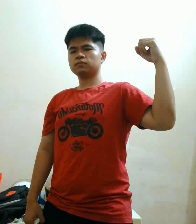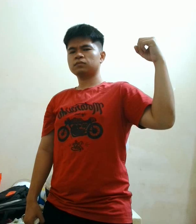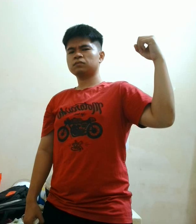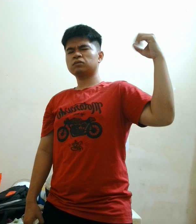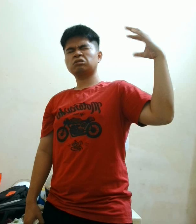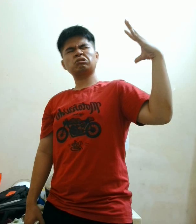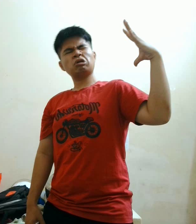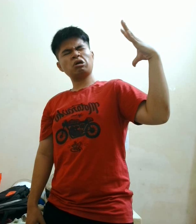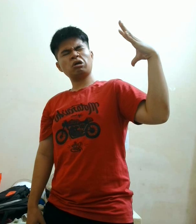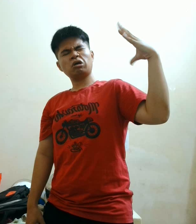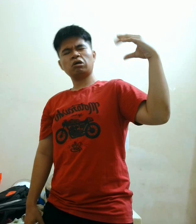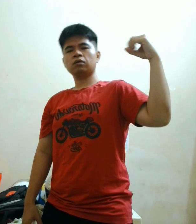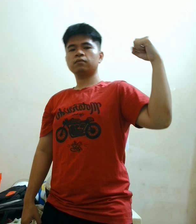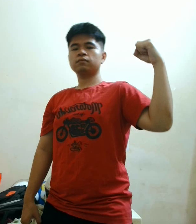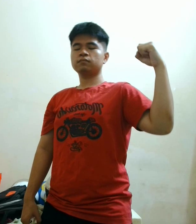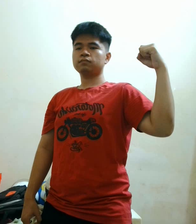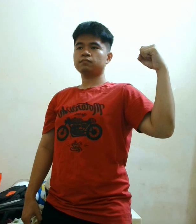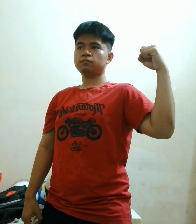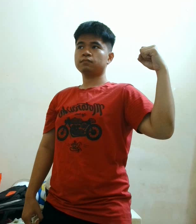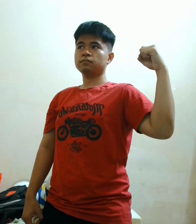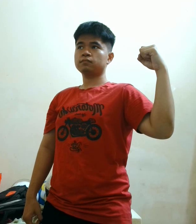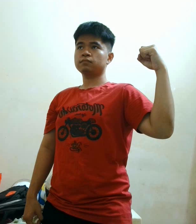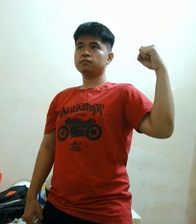troi nang